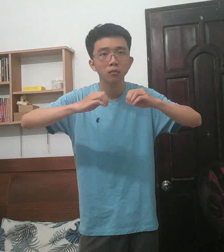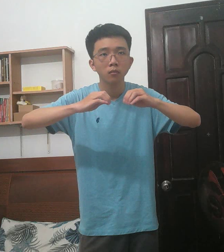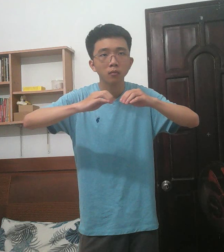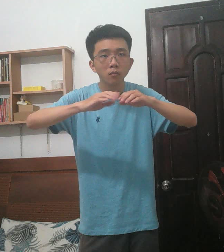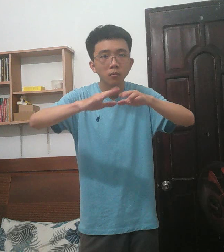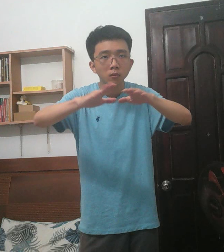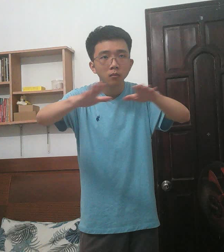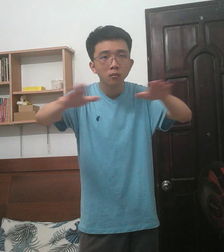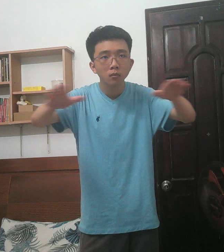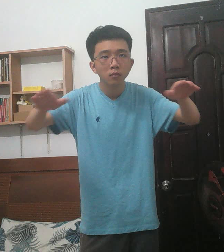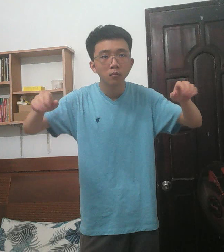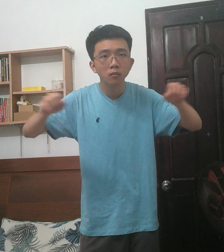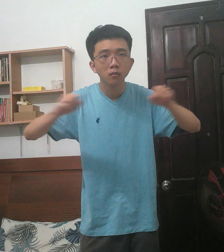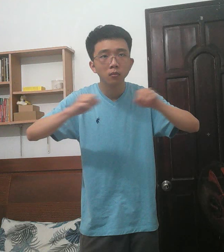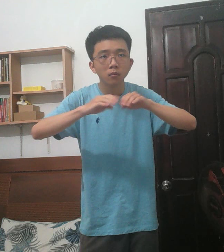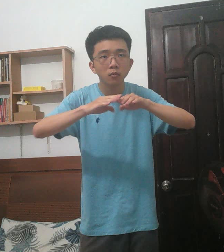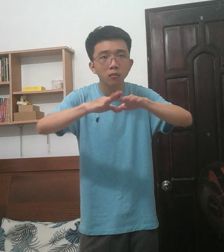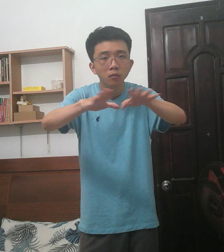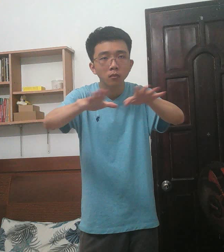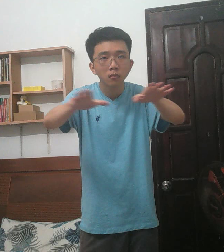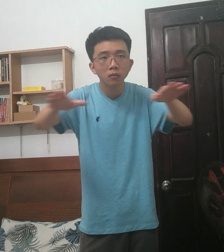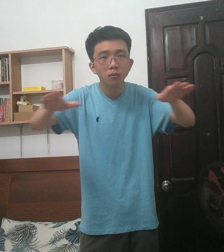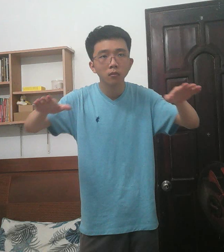boi